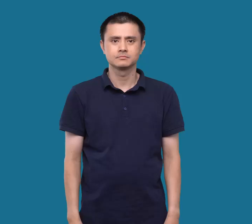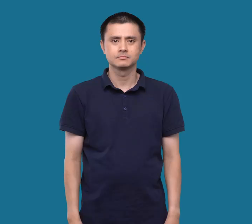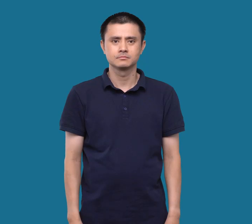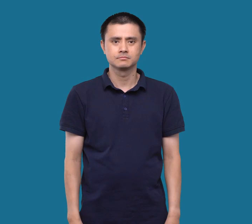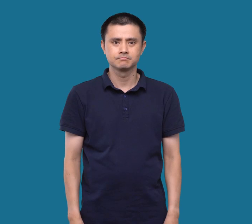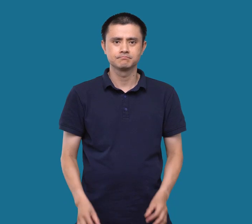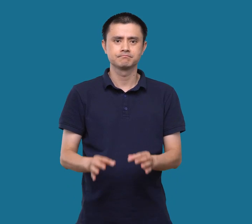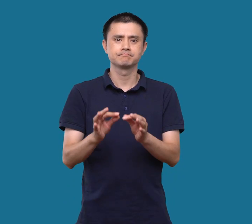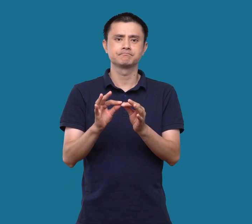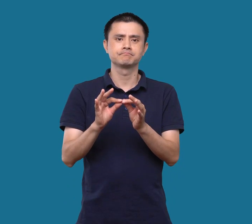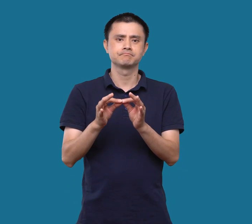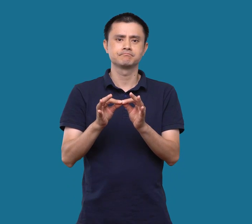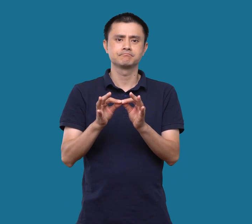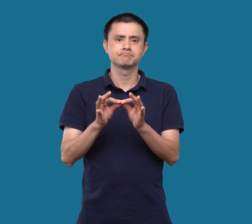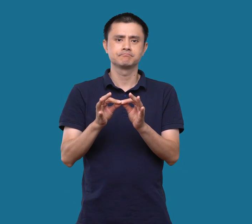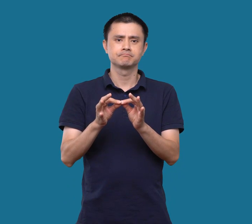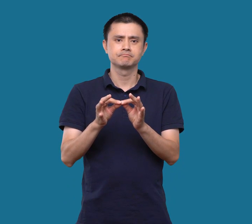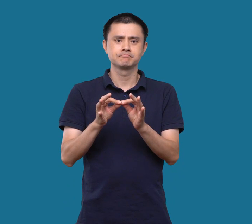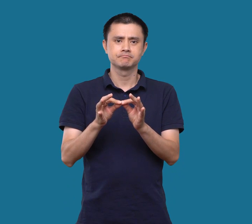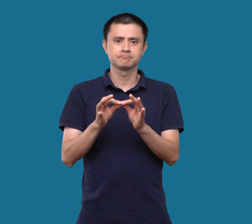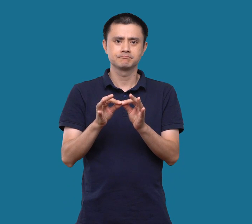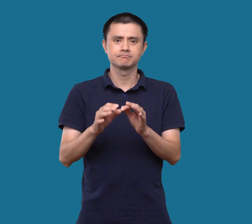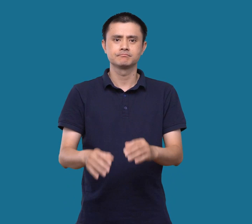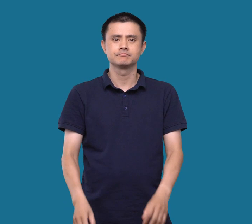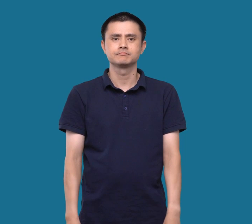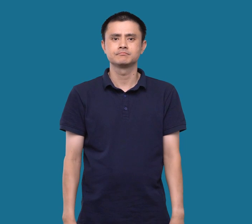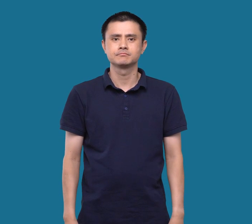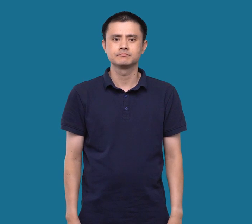phiên dịch